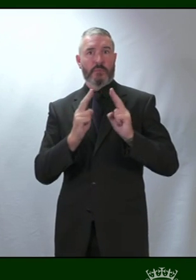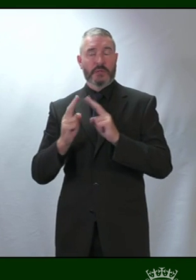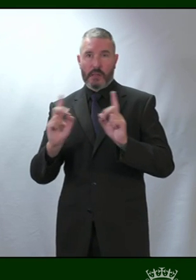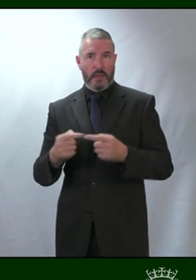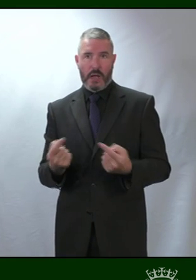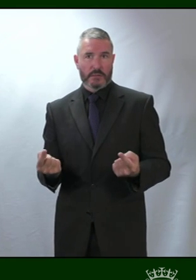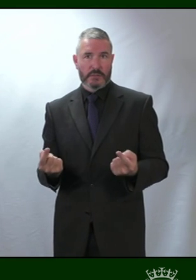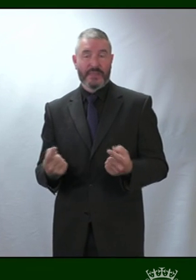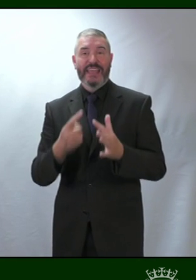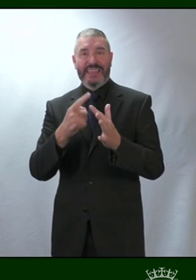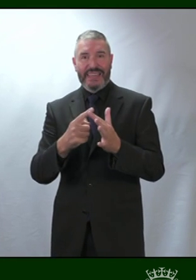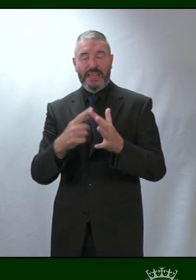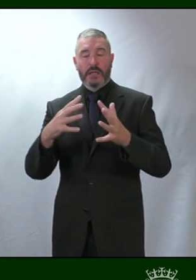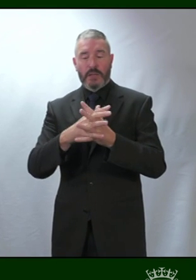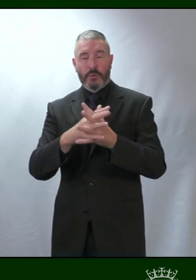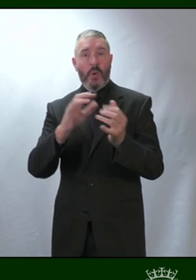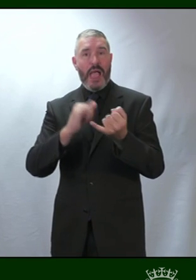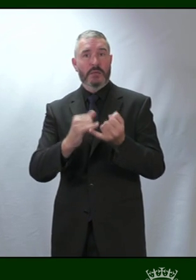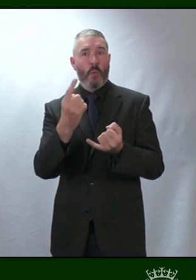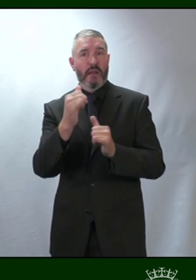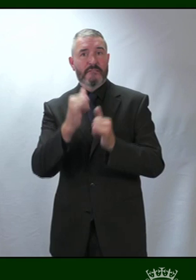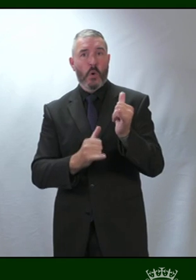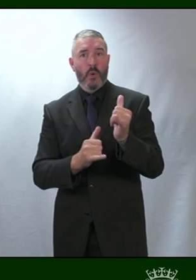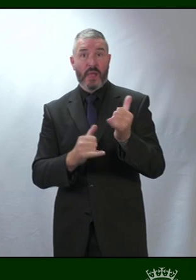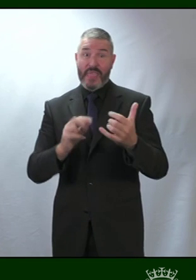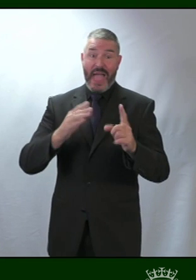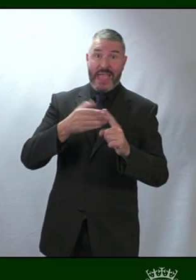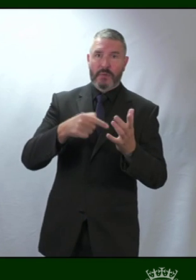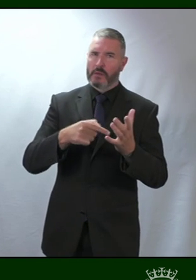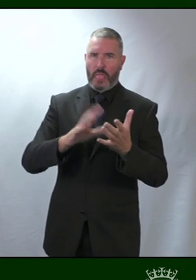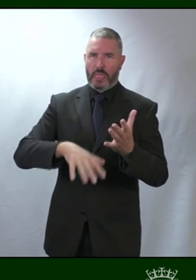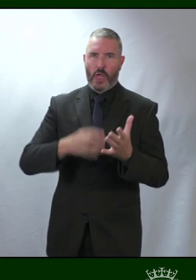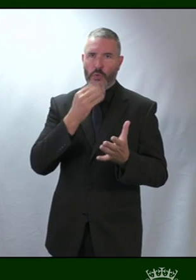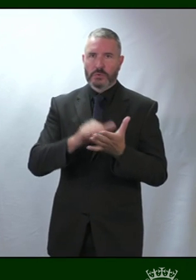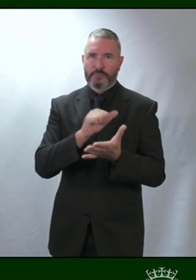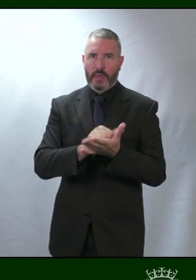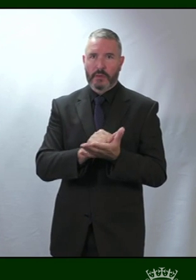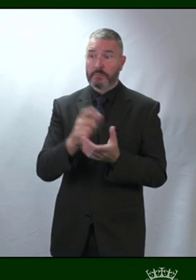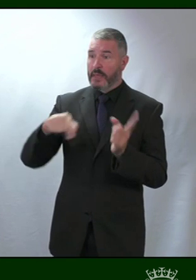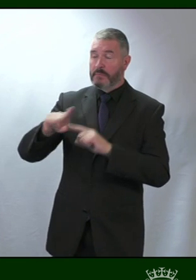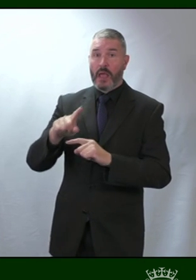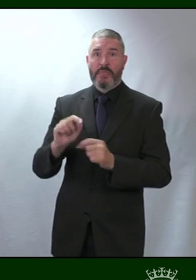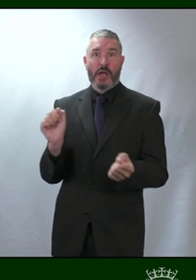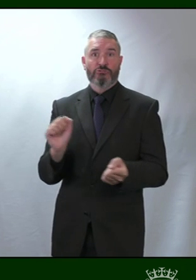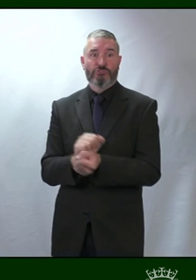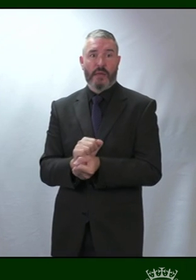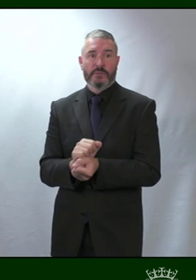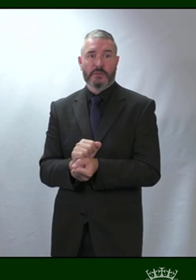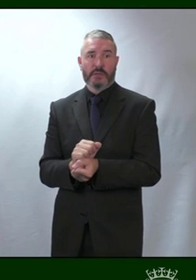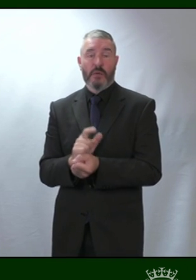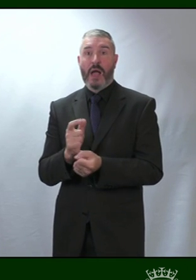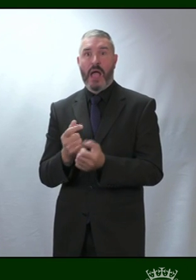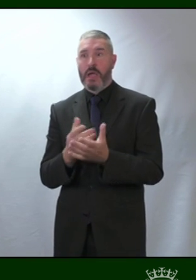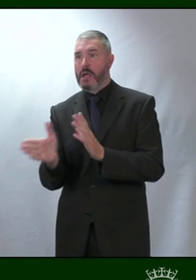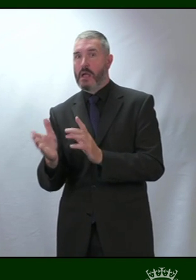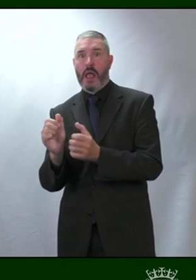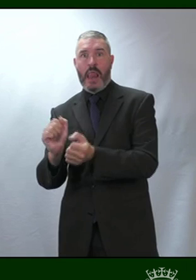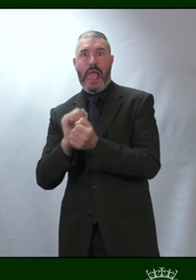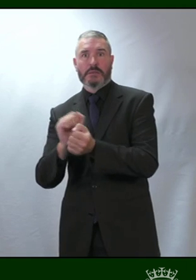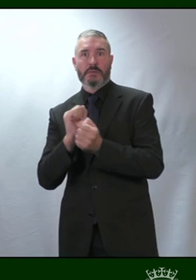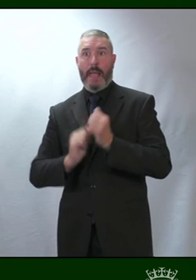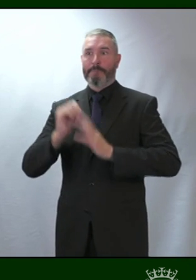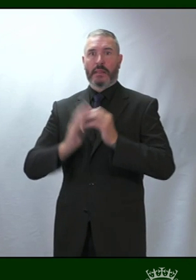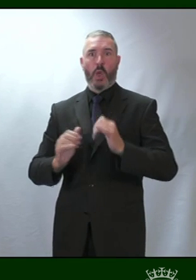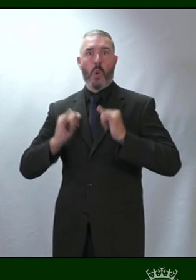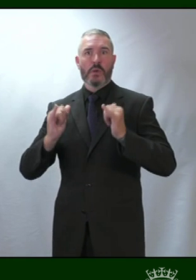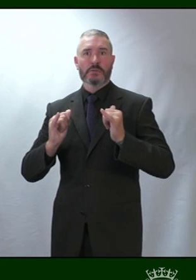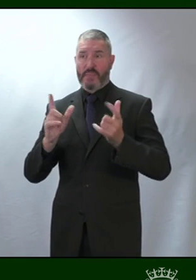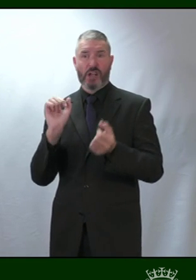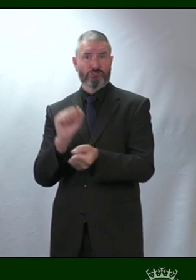The EWS1 forms are not being used as intended, leaving my constituents trapped between risk-averse lenders and irresponsible building owners.